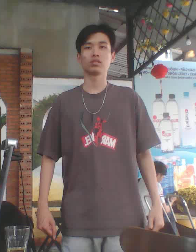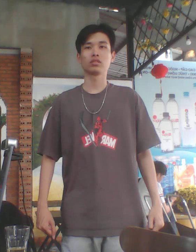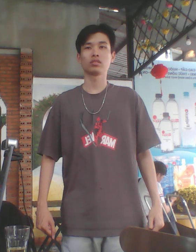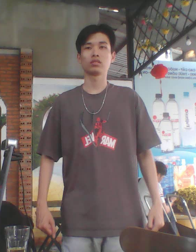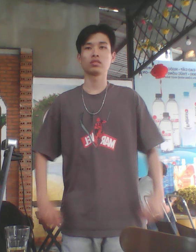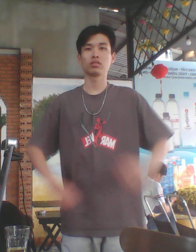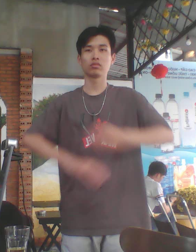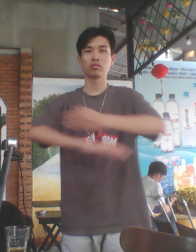buoi sang